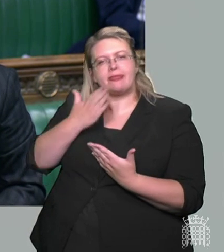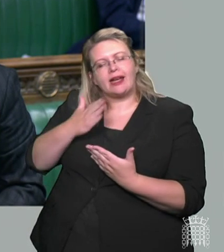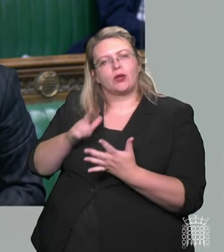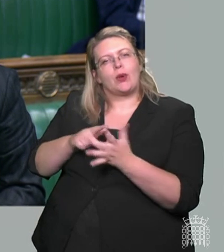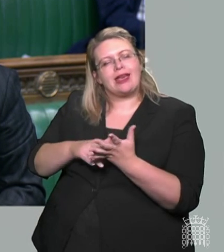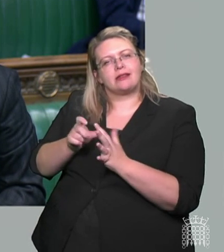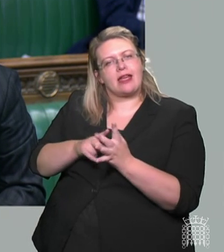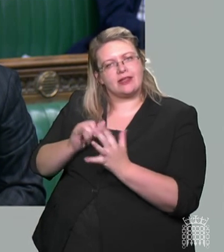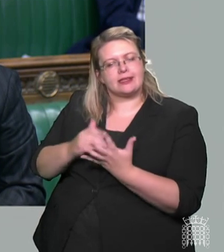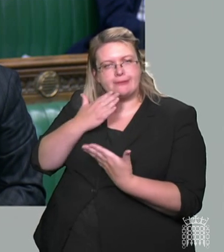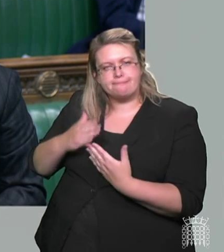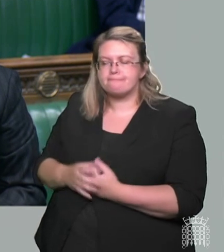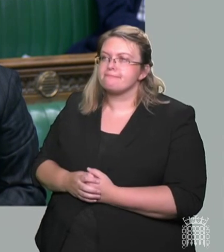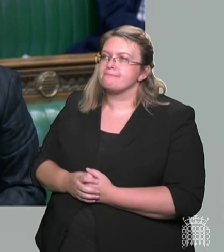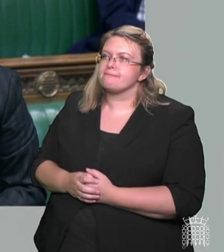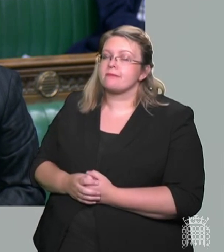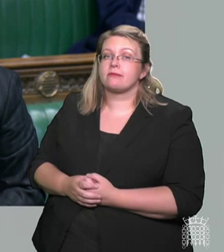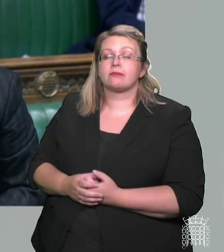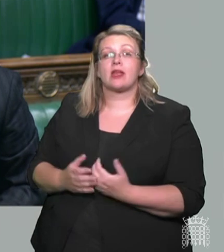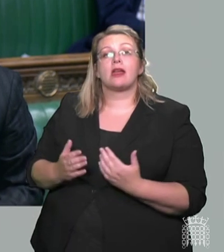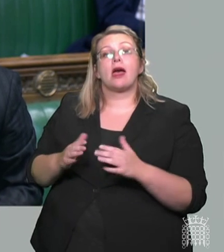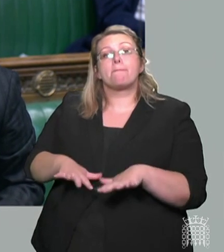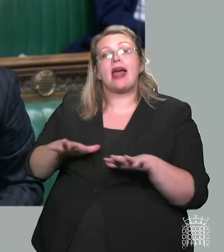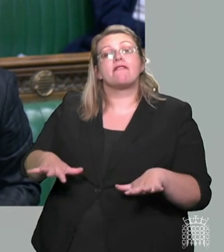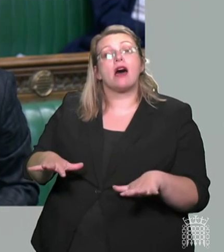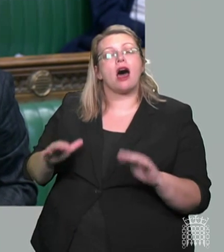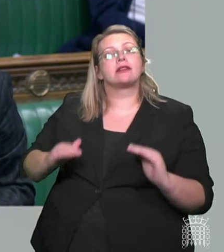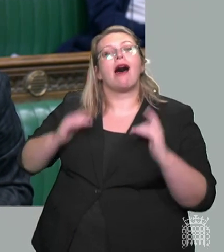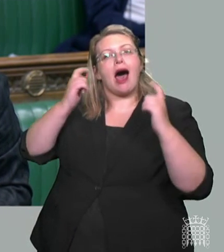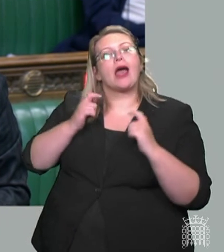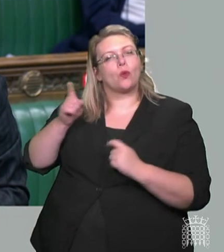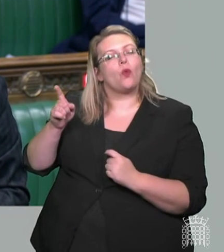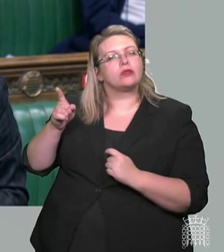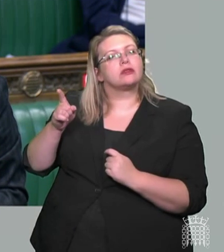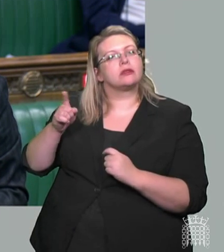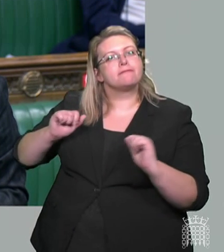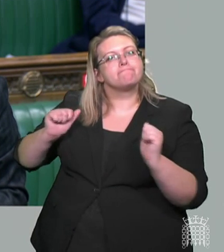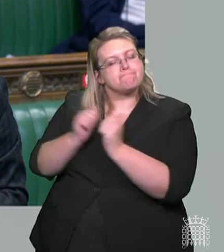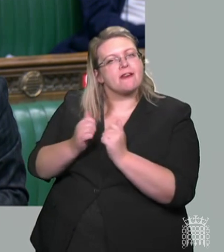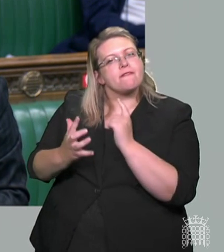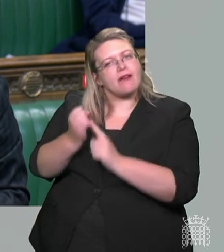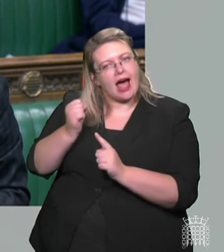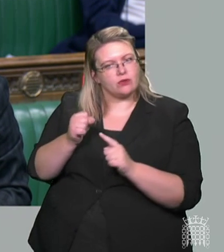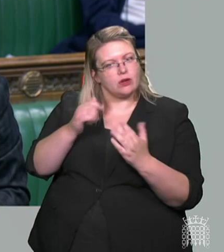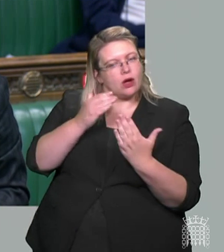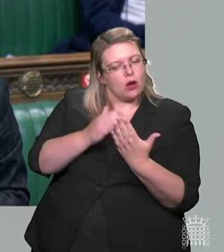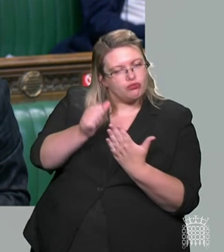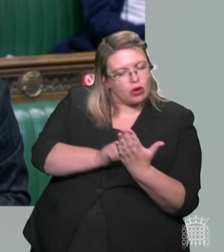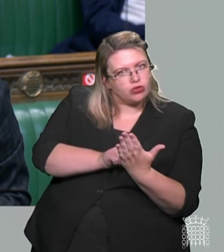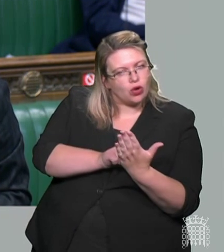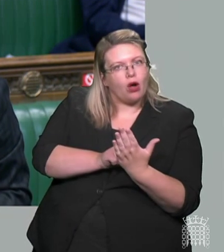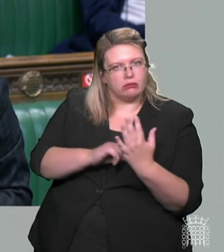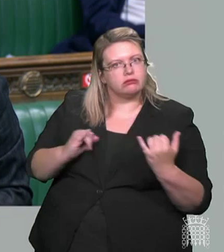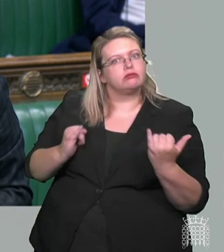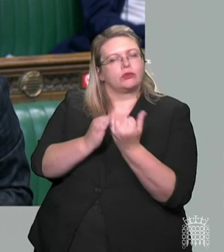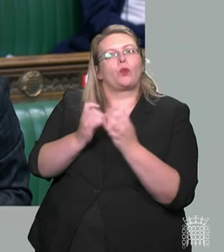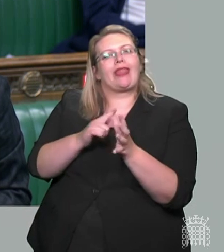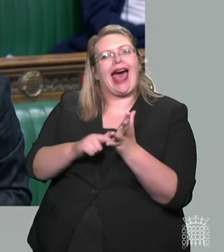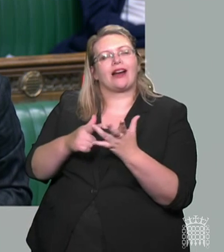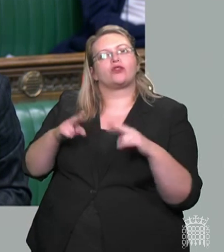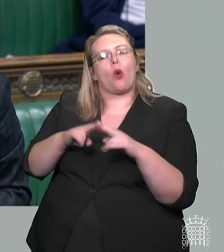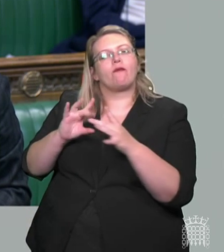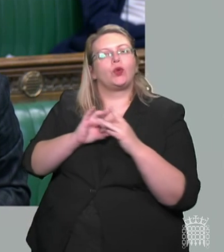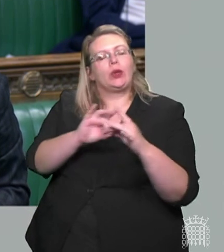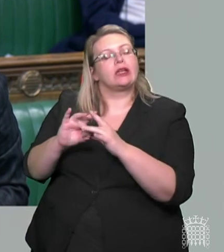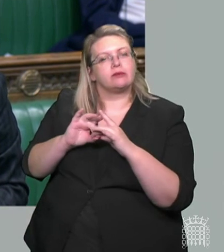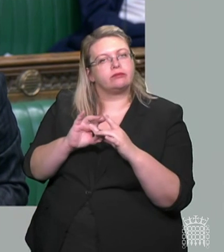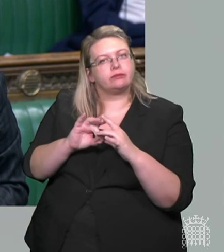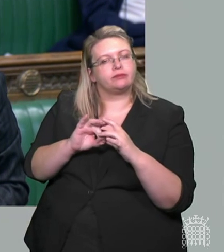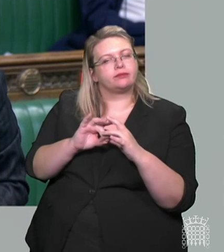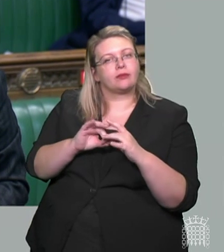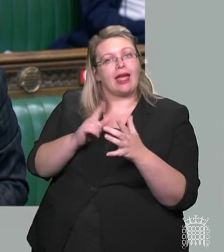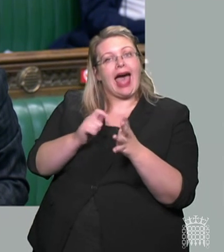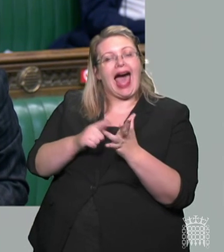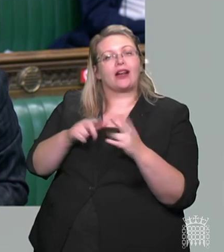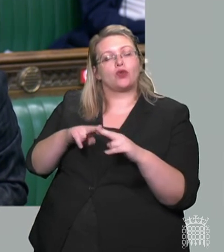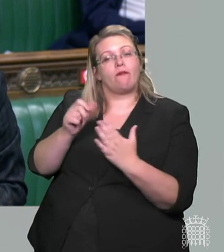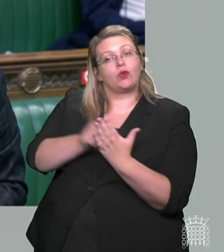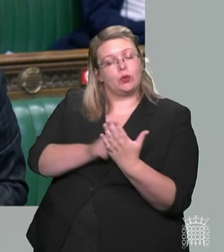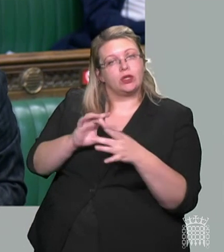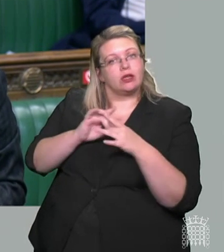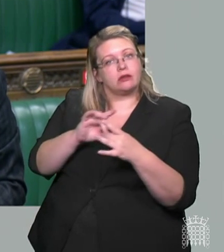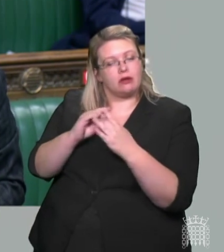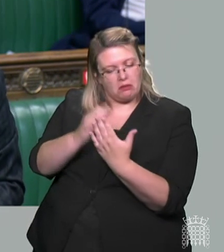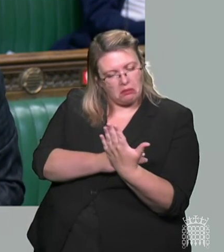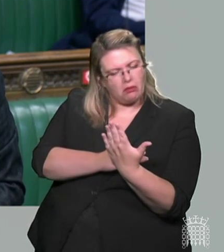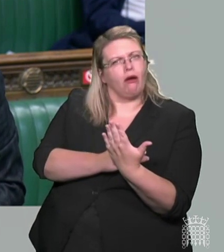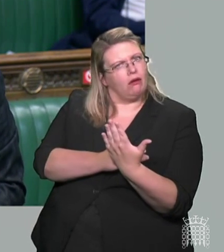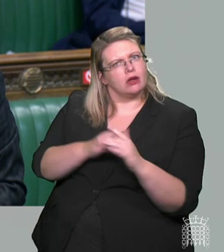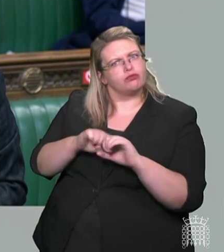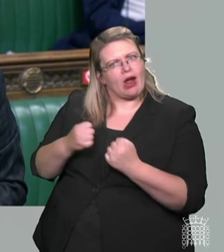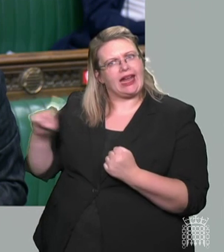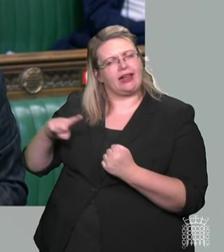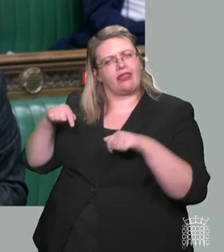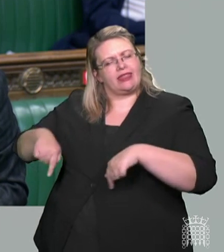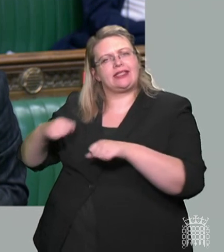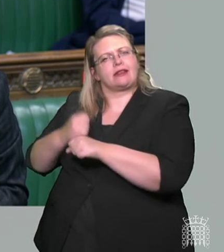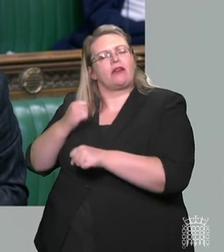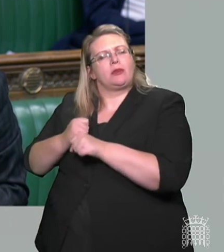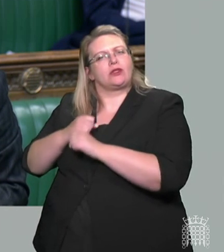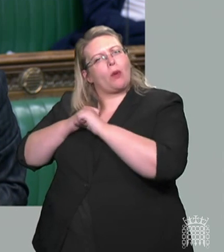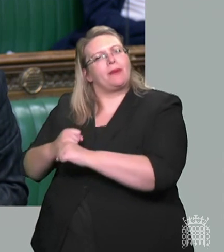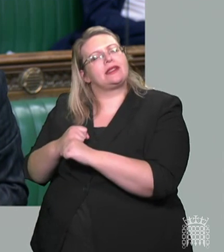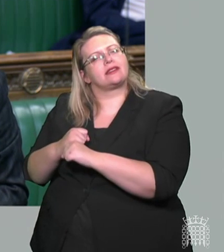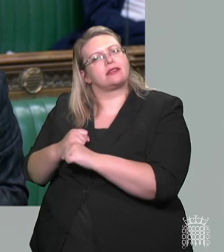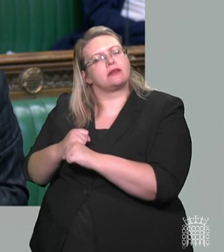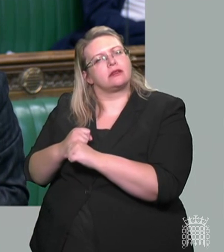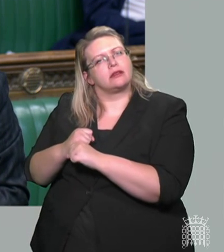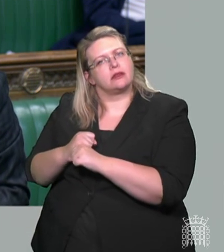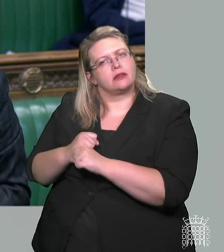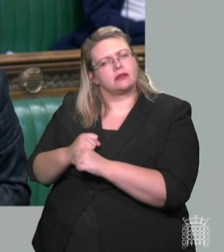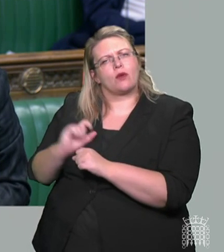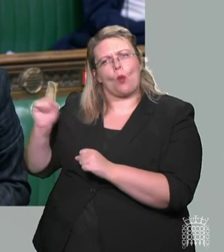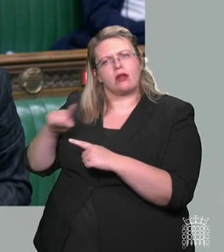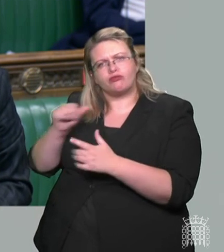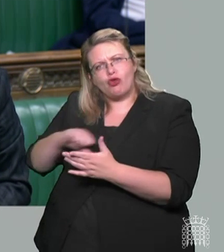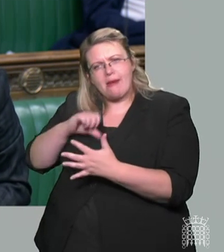Today, the Belfast High Court found that the Northern Ireland protocol does conflict with the Act of Union, although it does not break the law; that it has repealed aspects of the Act of Union, which is in direct contravention with the commitments that this Government have made to the people of this kingdom.